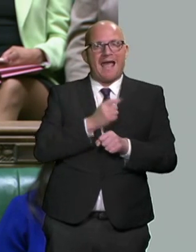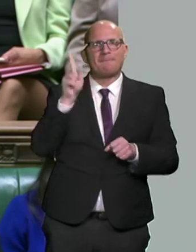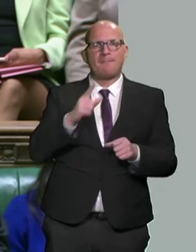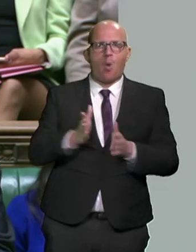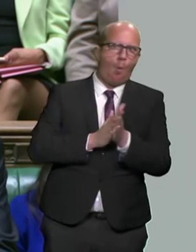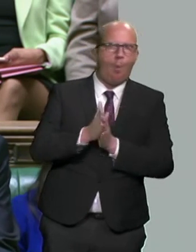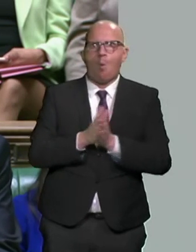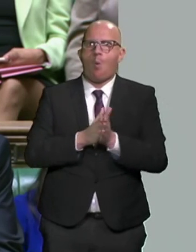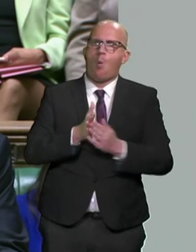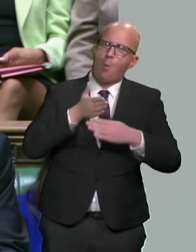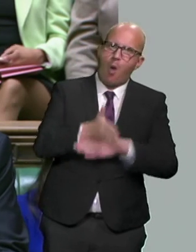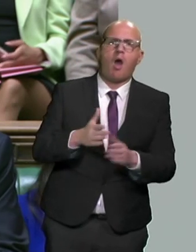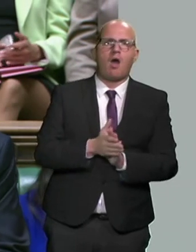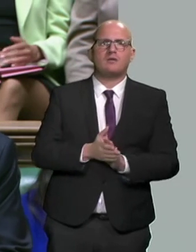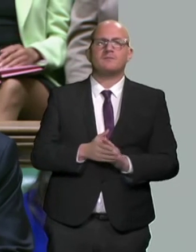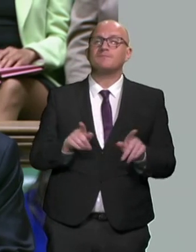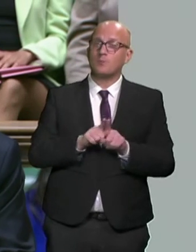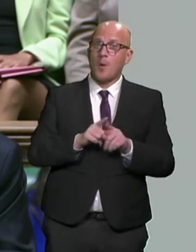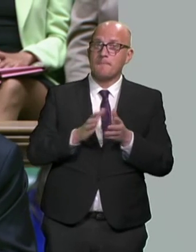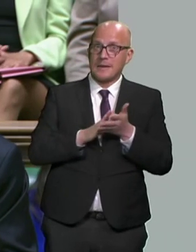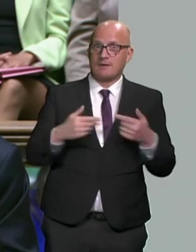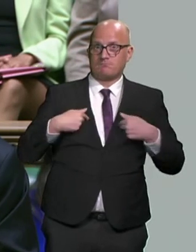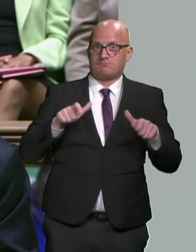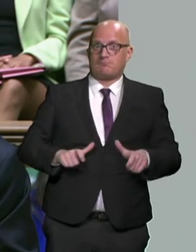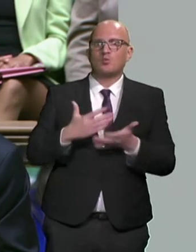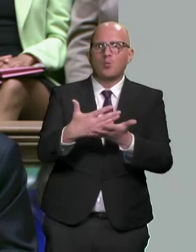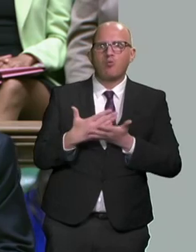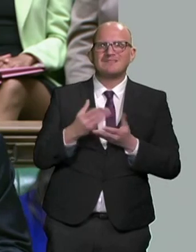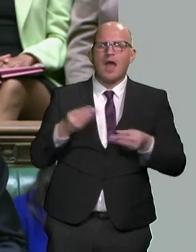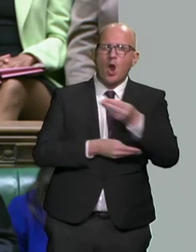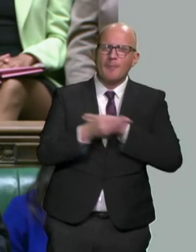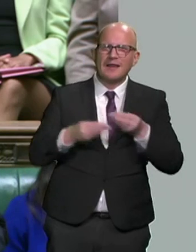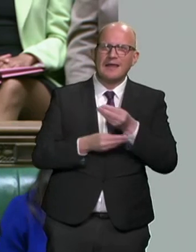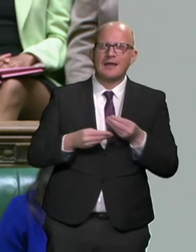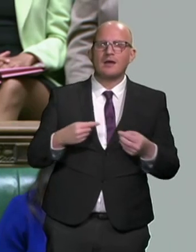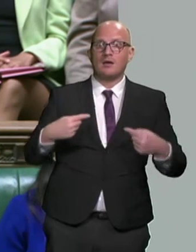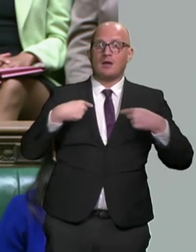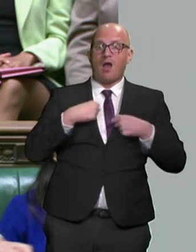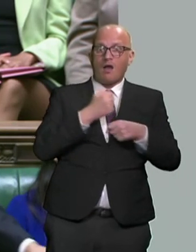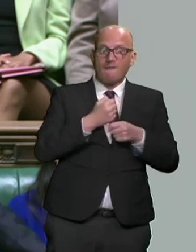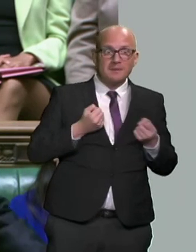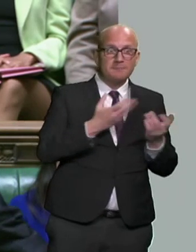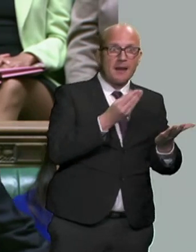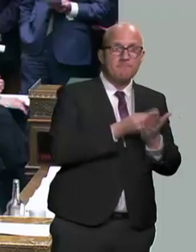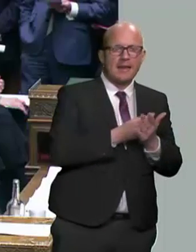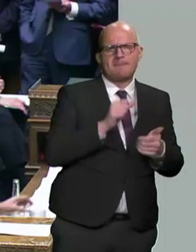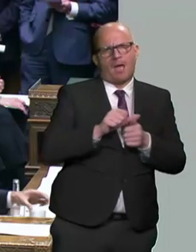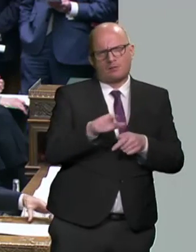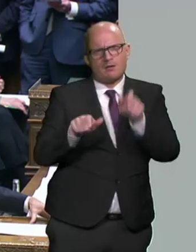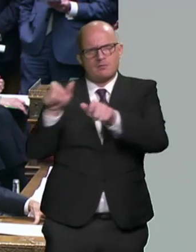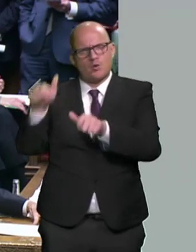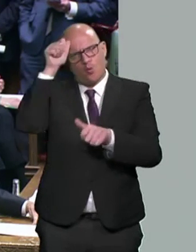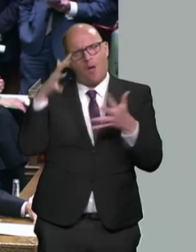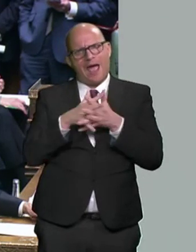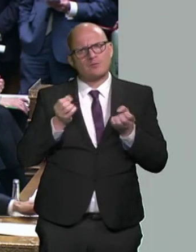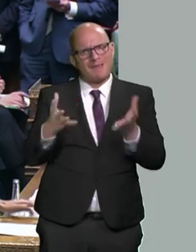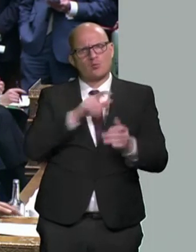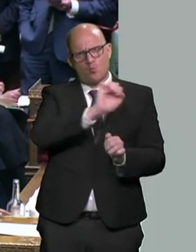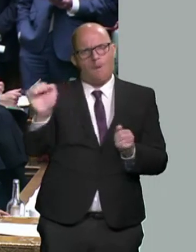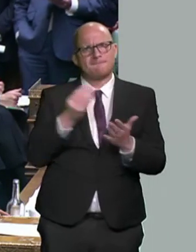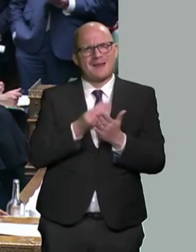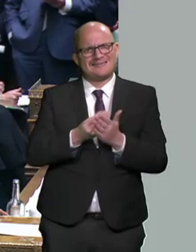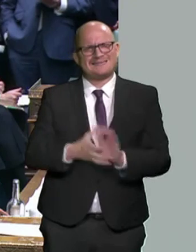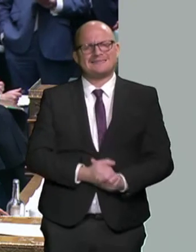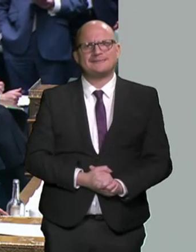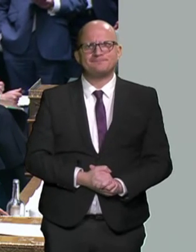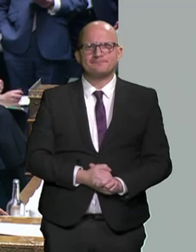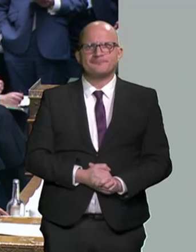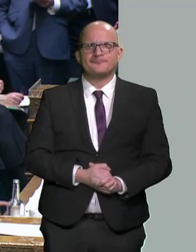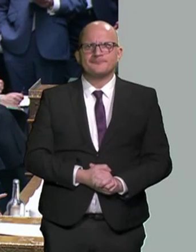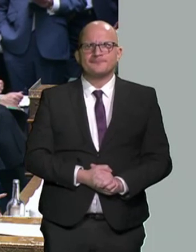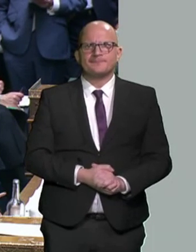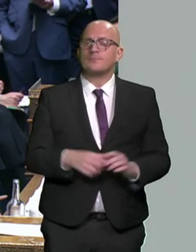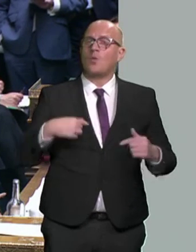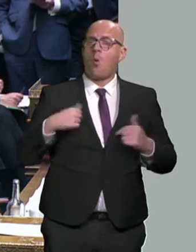It means greater economic security, and we know that individuals spend their money better than Governments do.